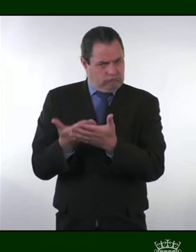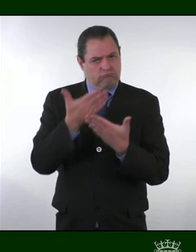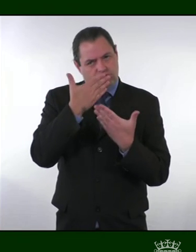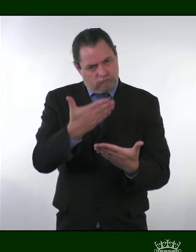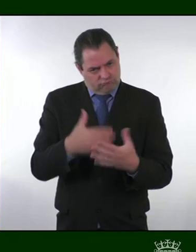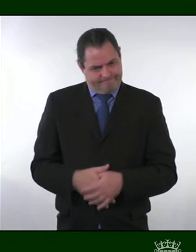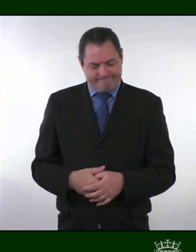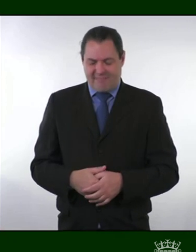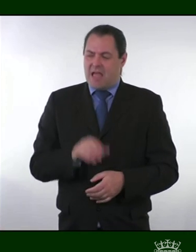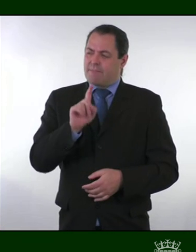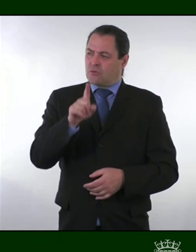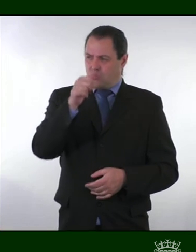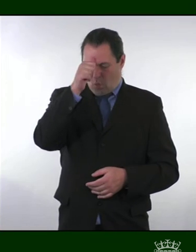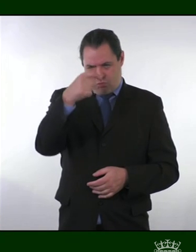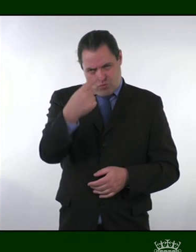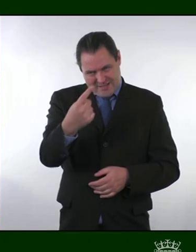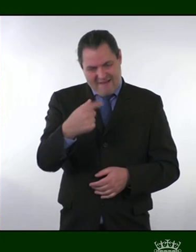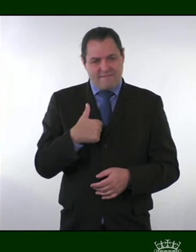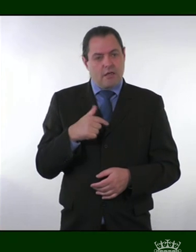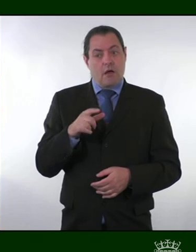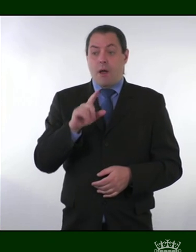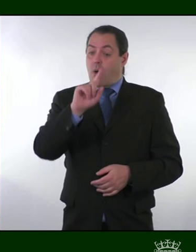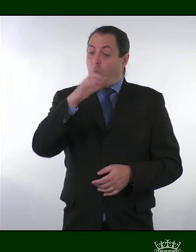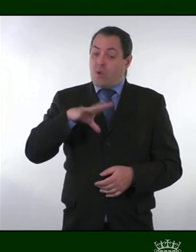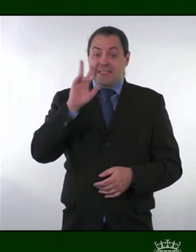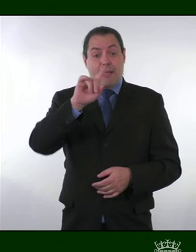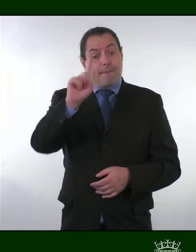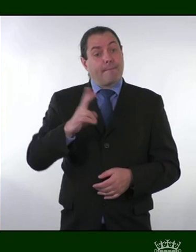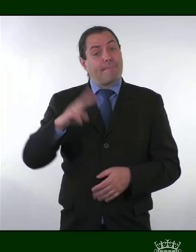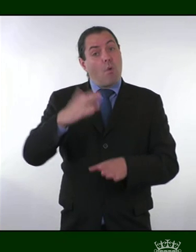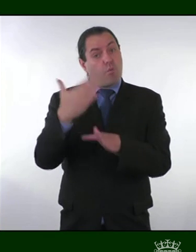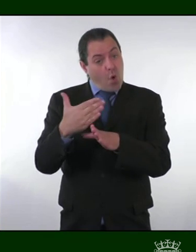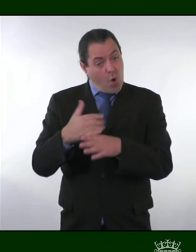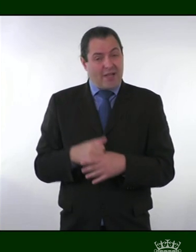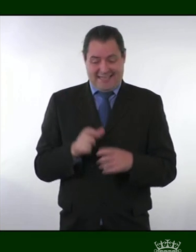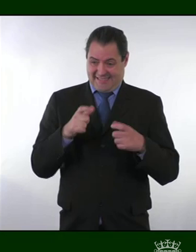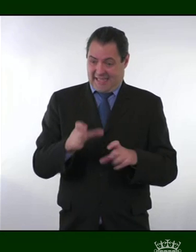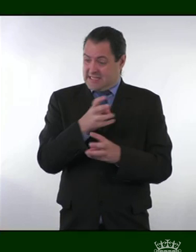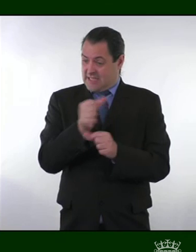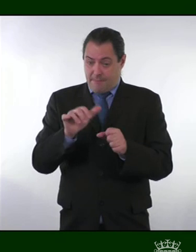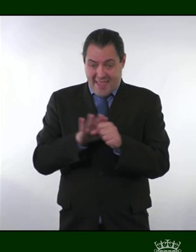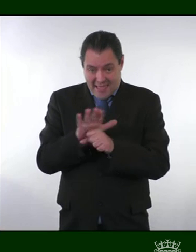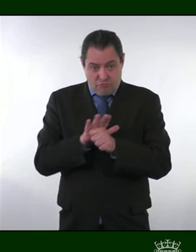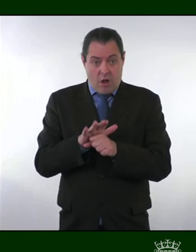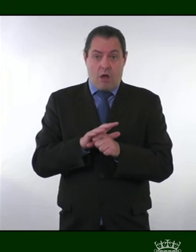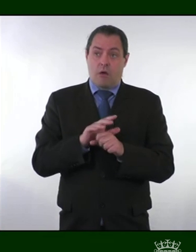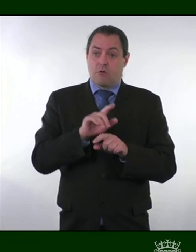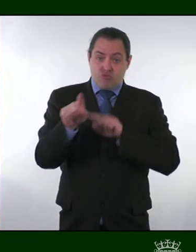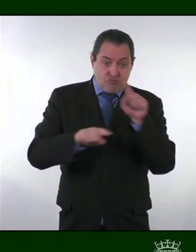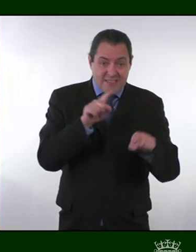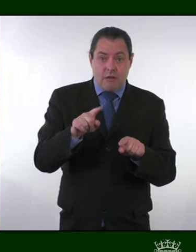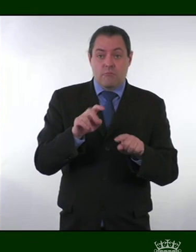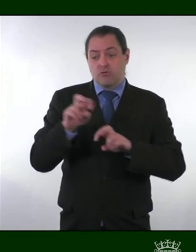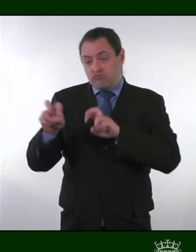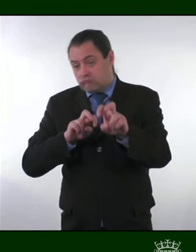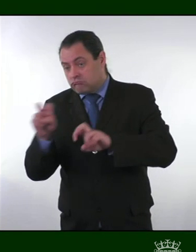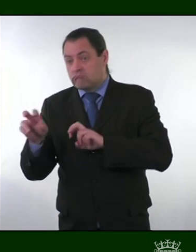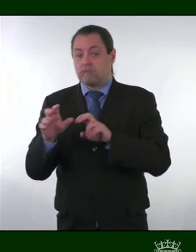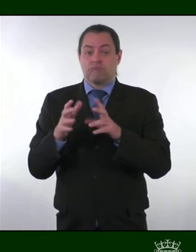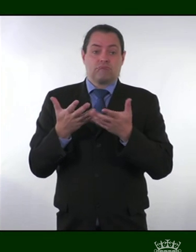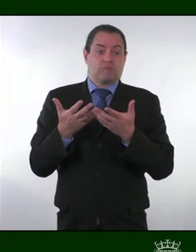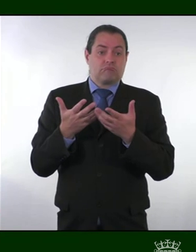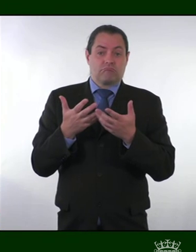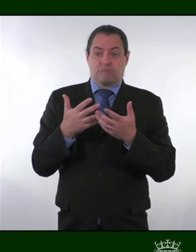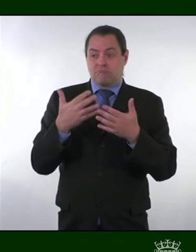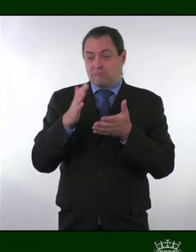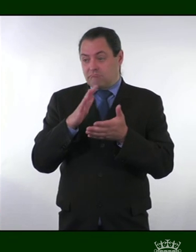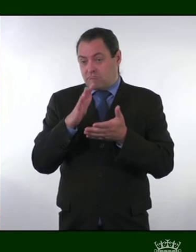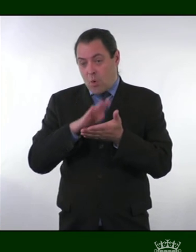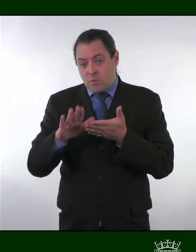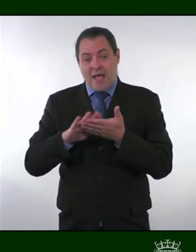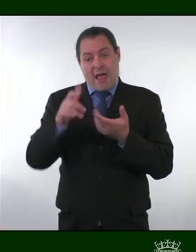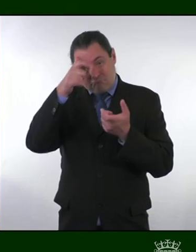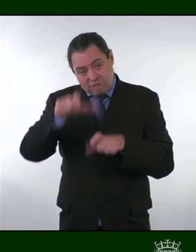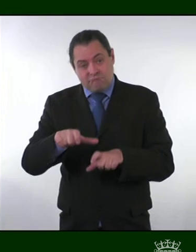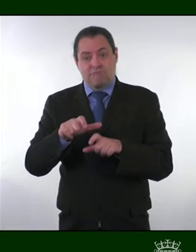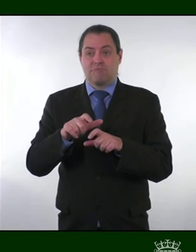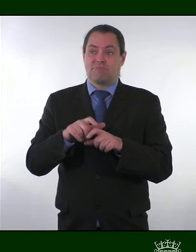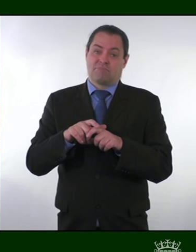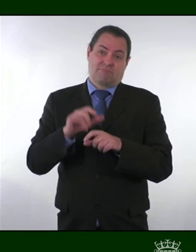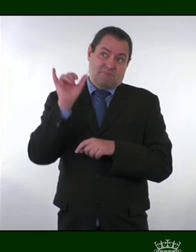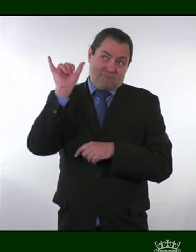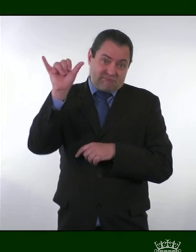The Prime Minister will be aware that, as much as we want to see people back in work, there are certain sectors, such as tourism, travel, hospitality and aerospace, where that will not be possible in the short to medium term.